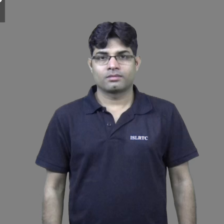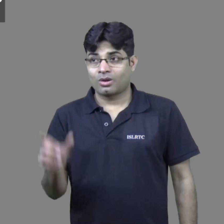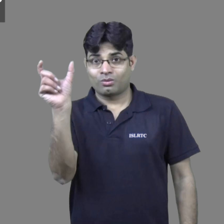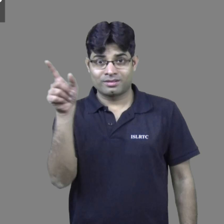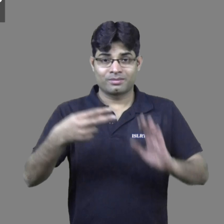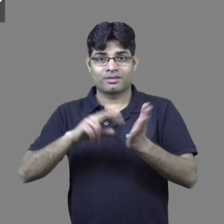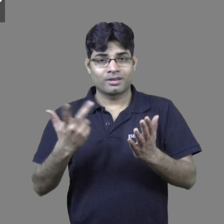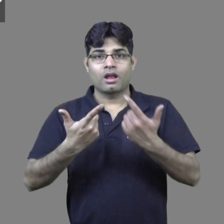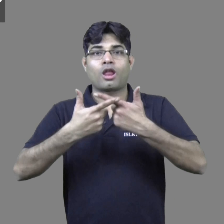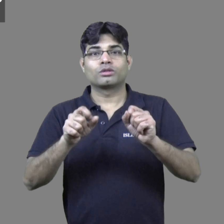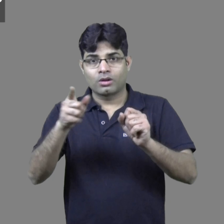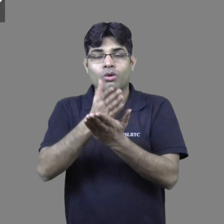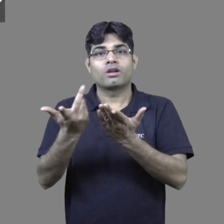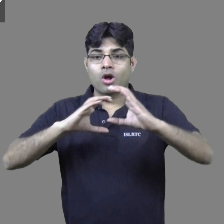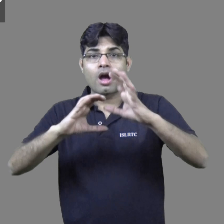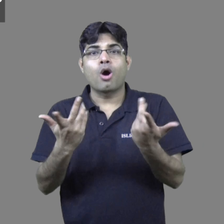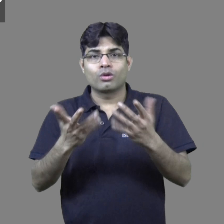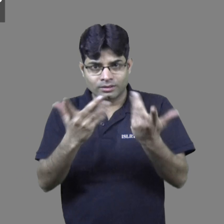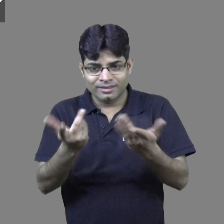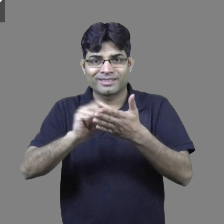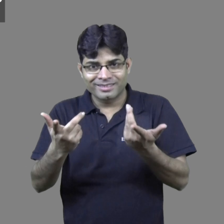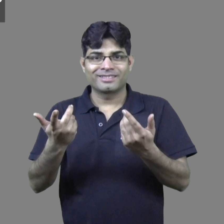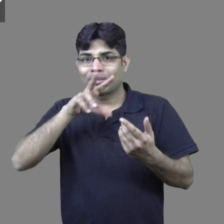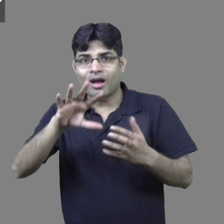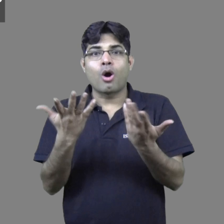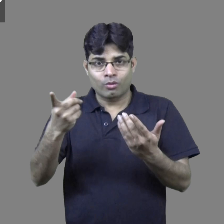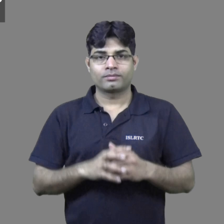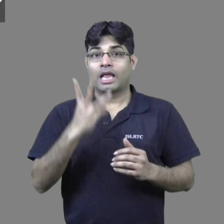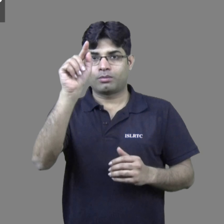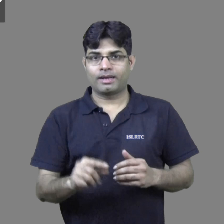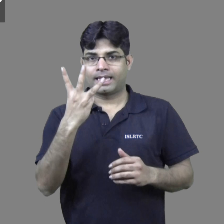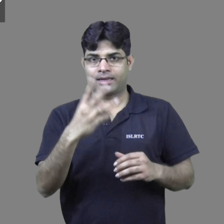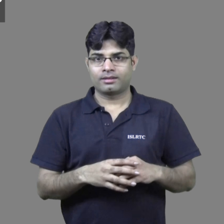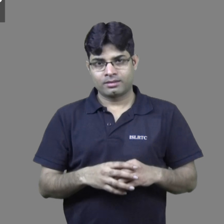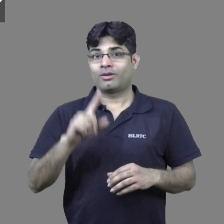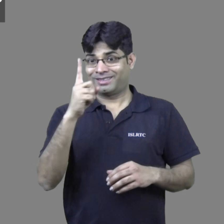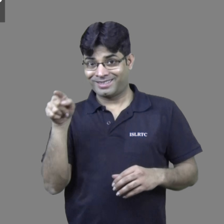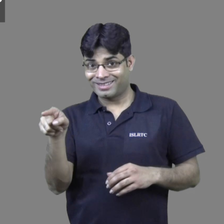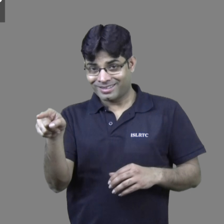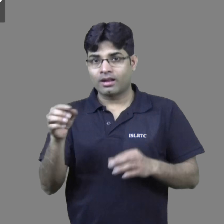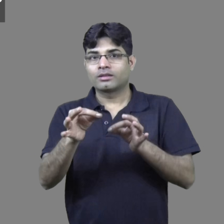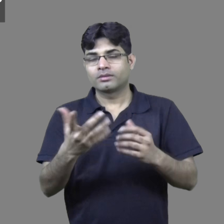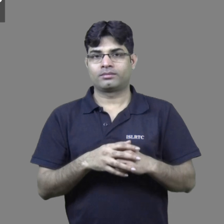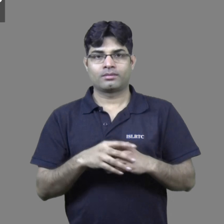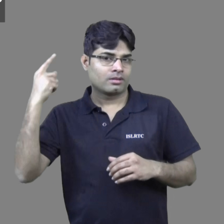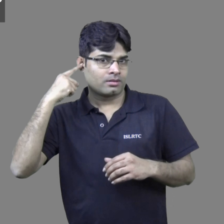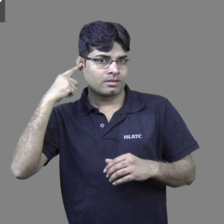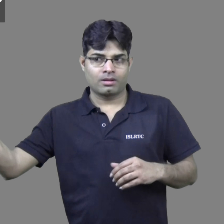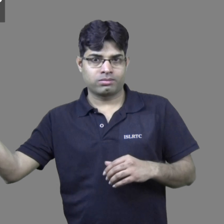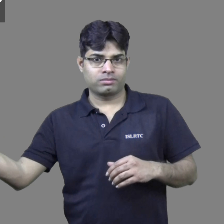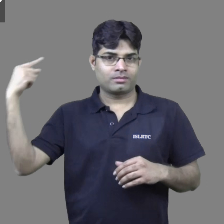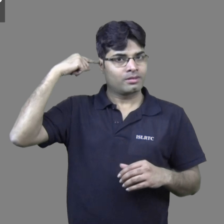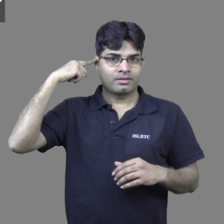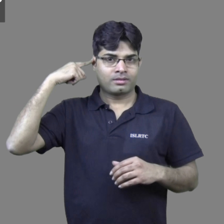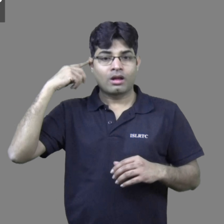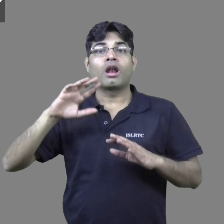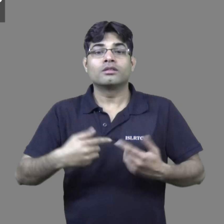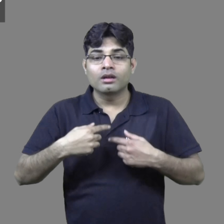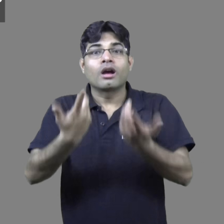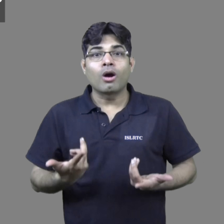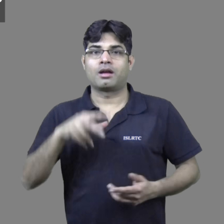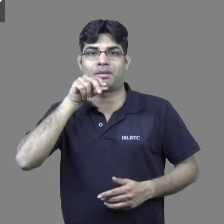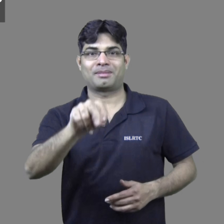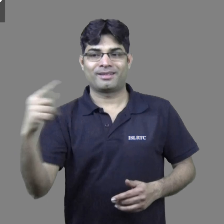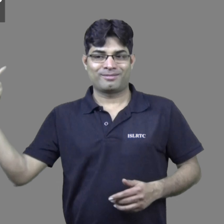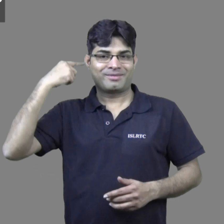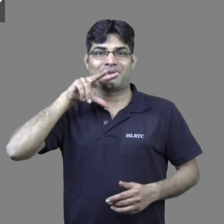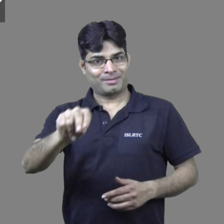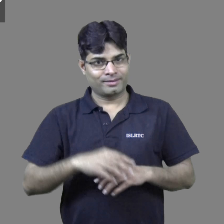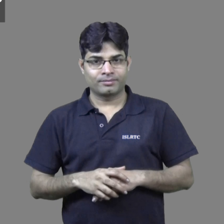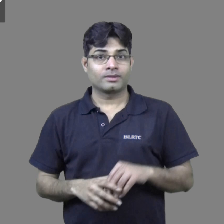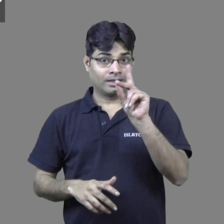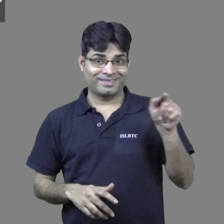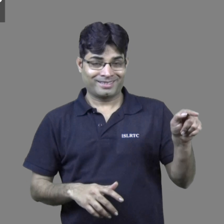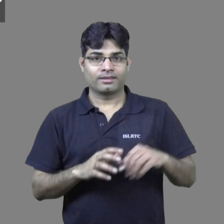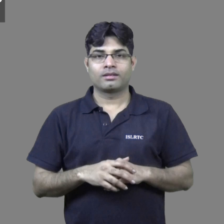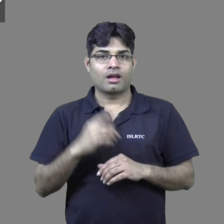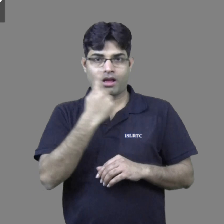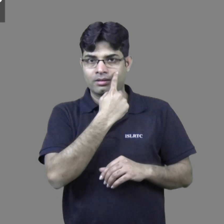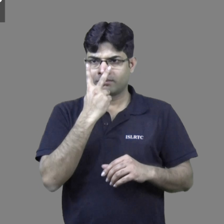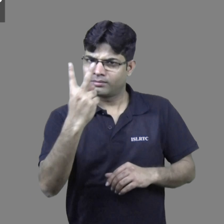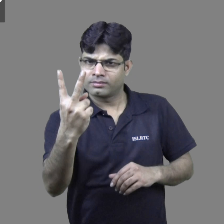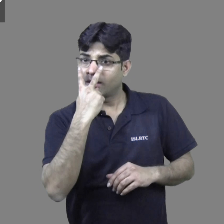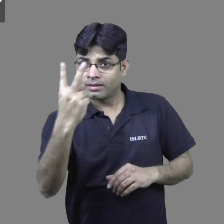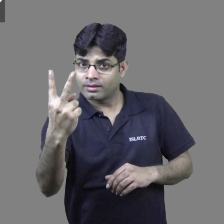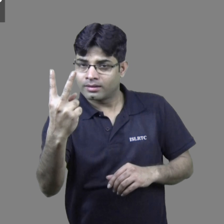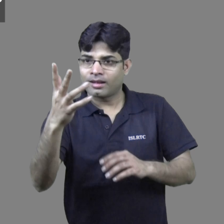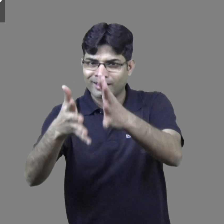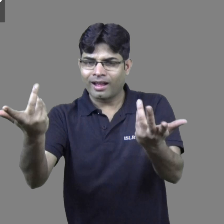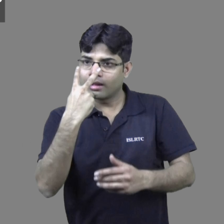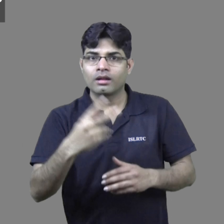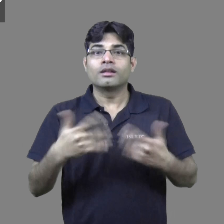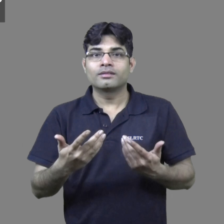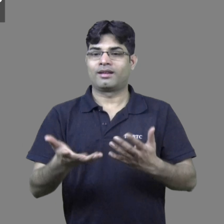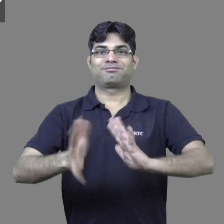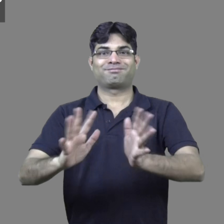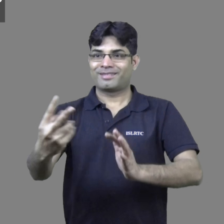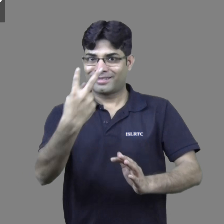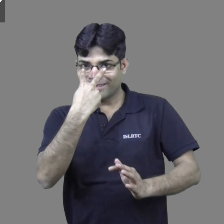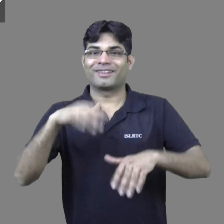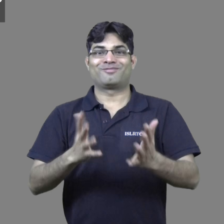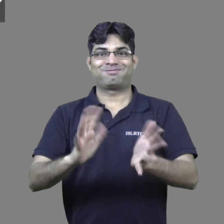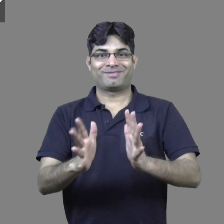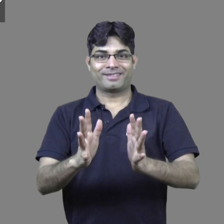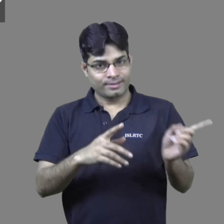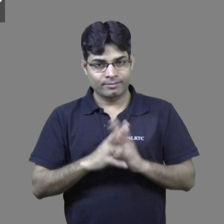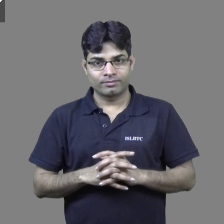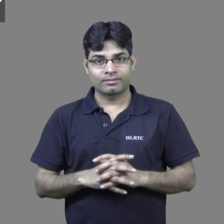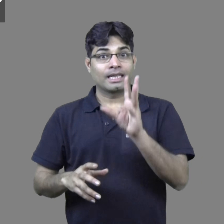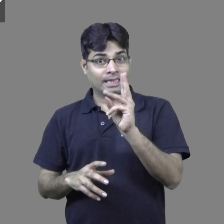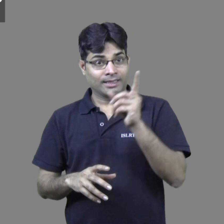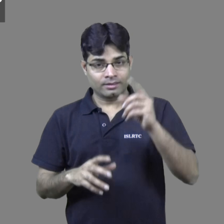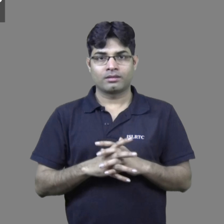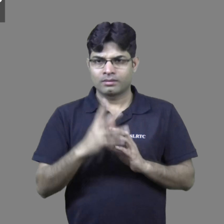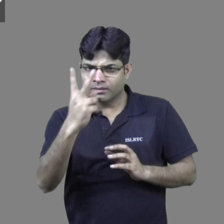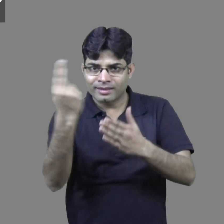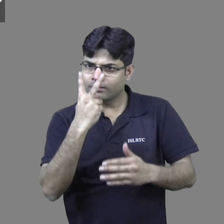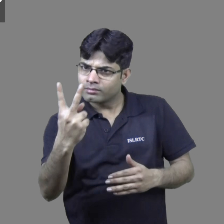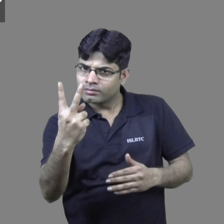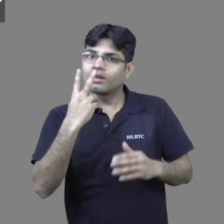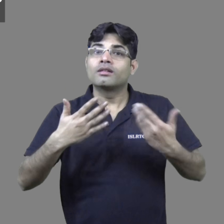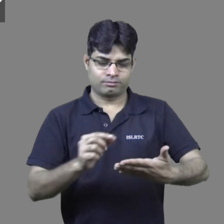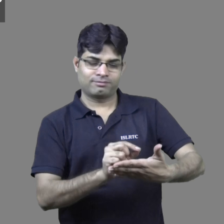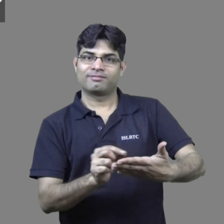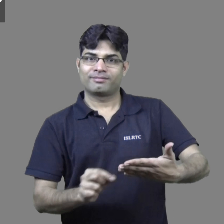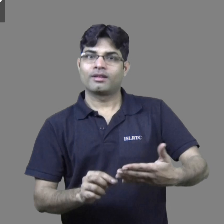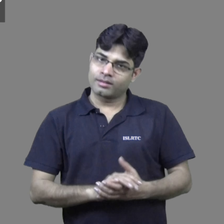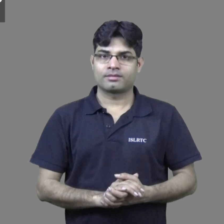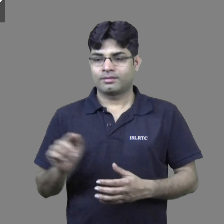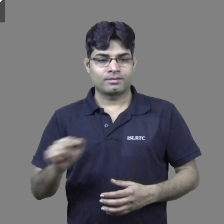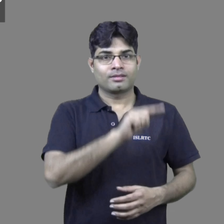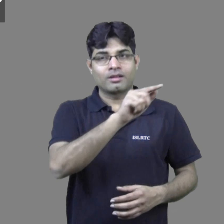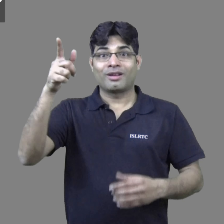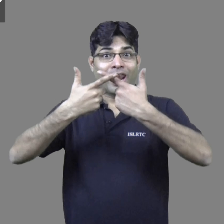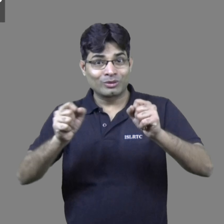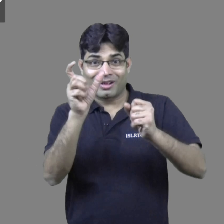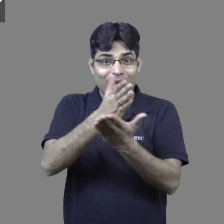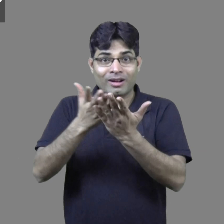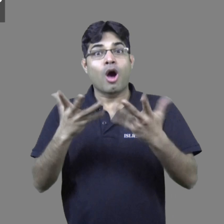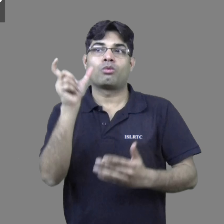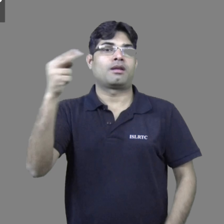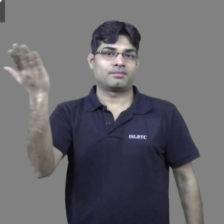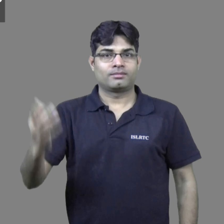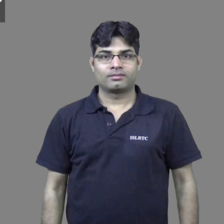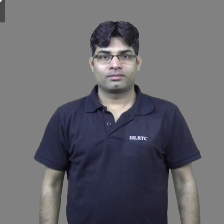Modes of Linguistic Communication Aural-Oral Visual-Manual Visual-Graphical